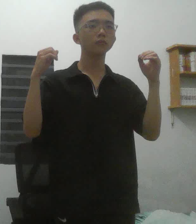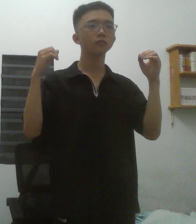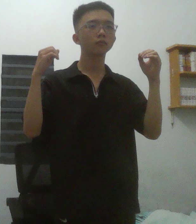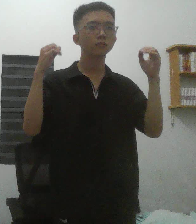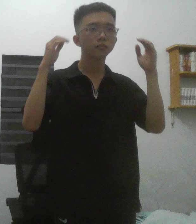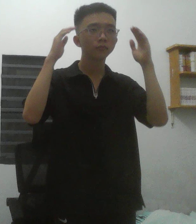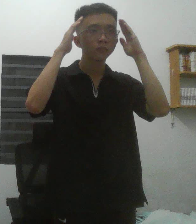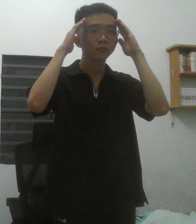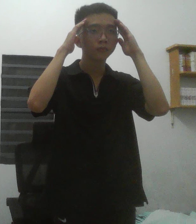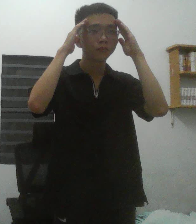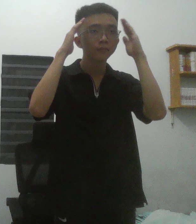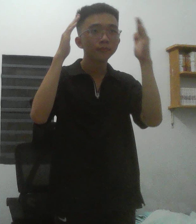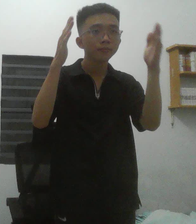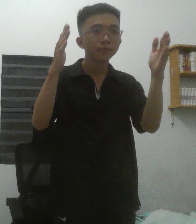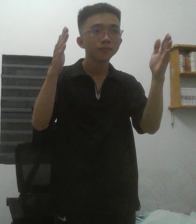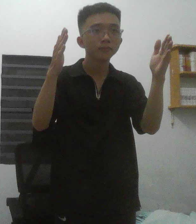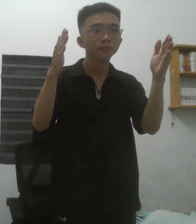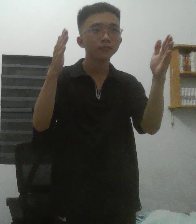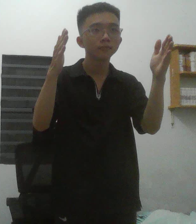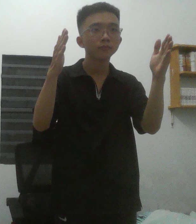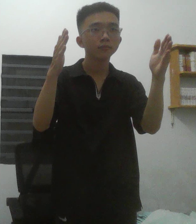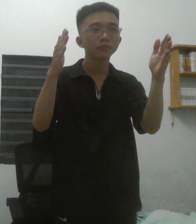quan tam